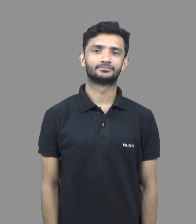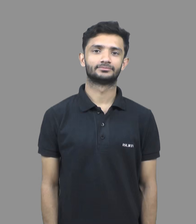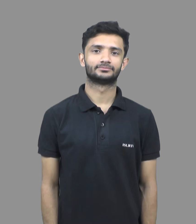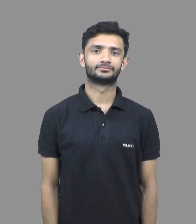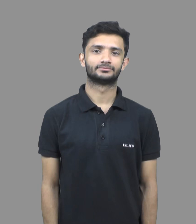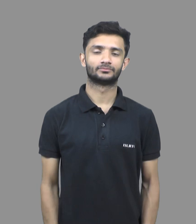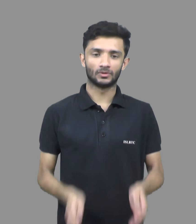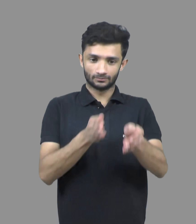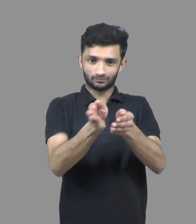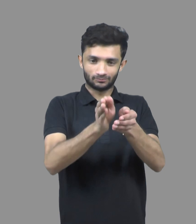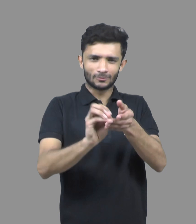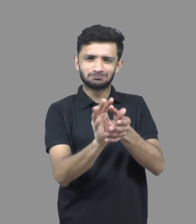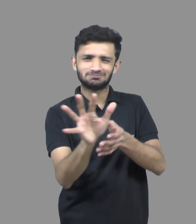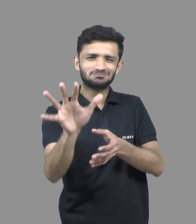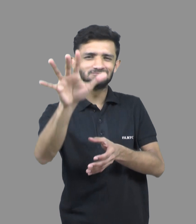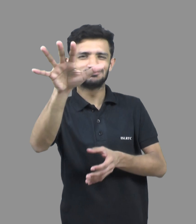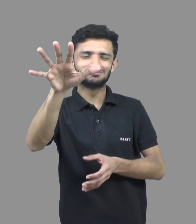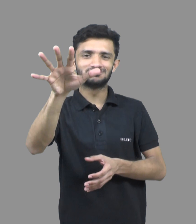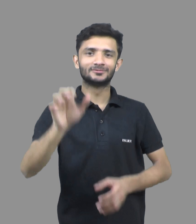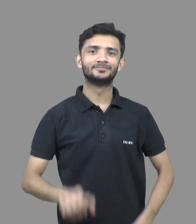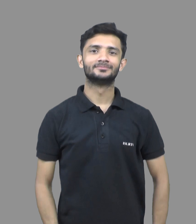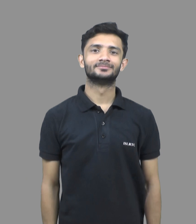Genie